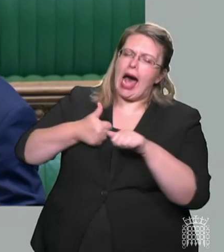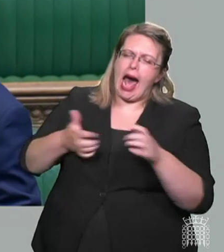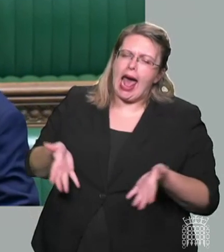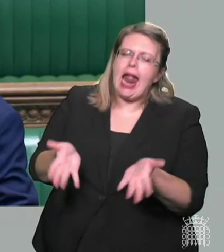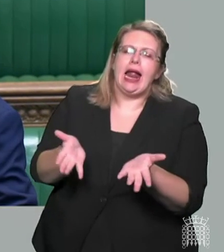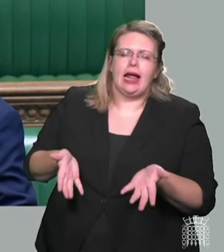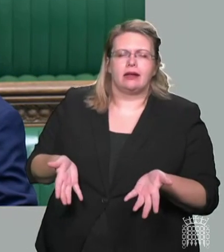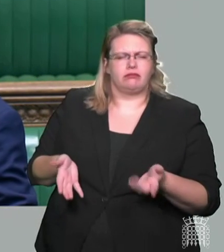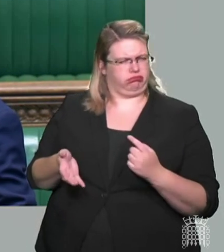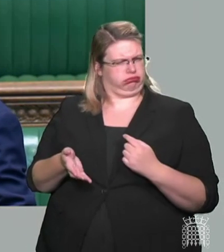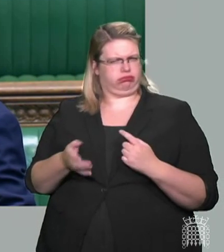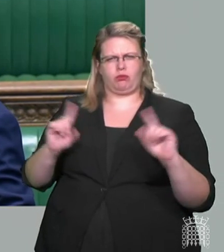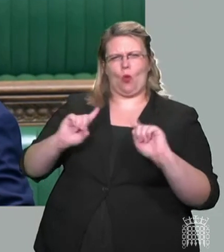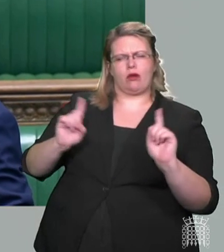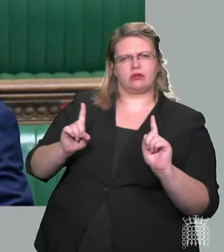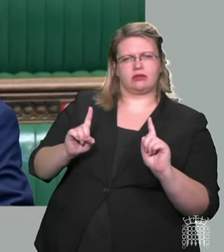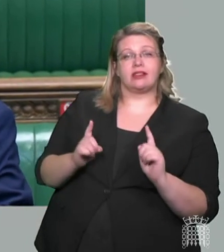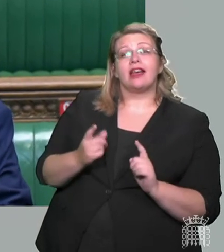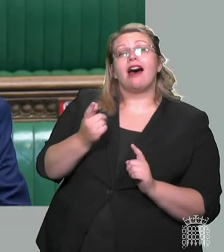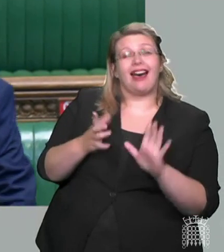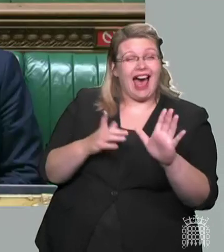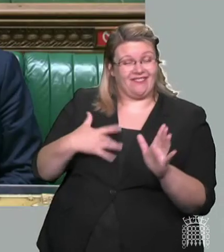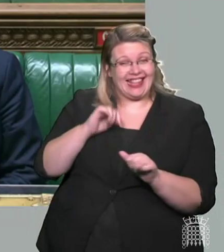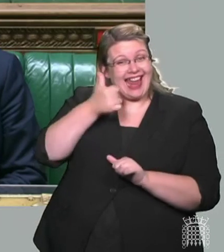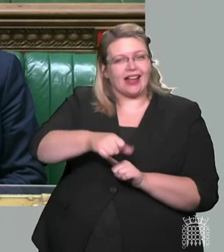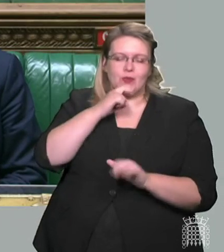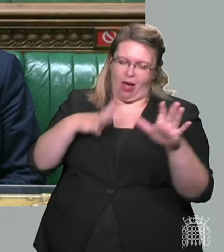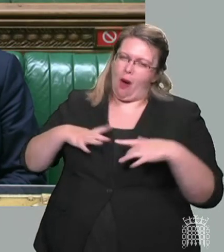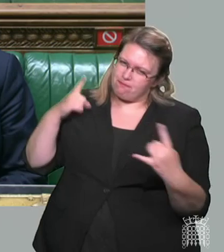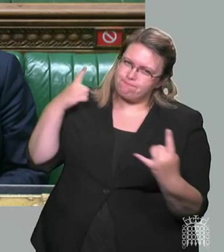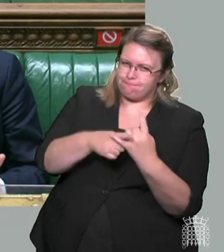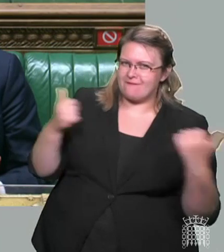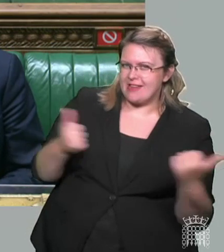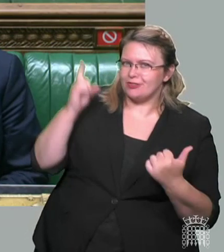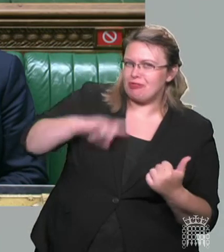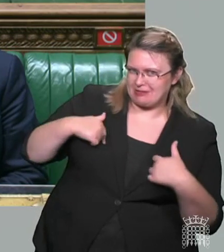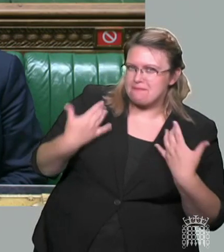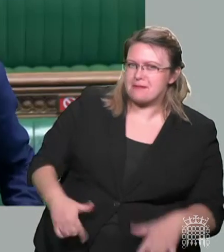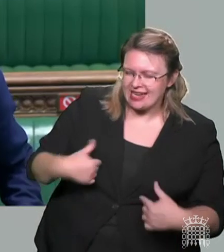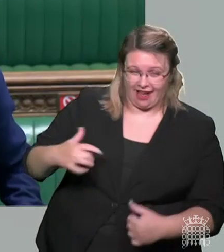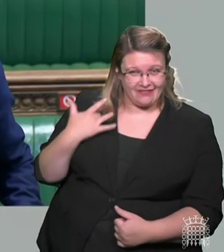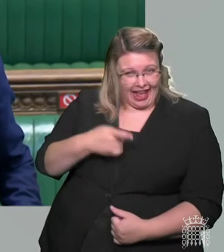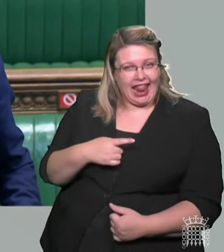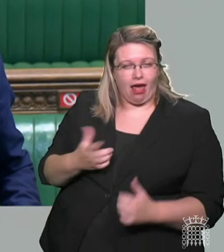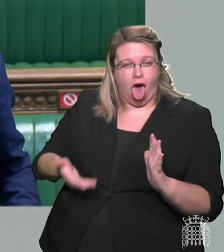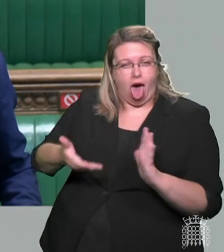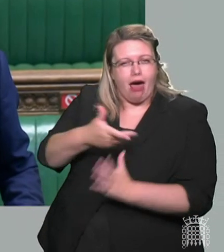In a minute, he will be telling us that he scored the winner last night.